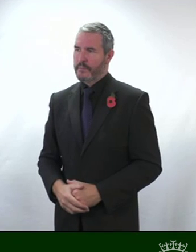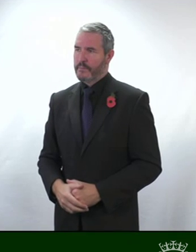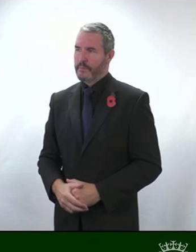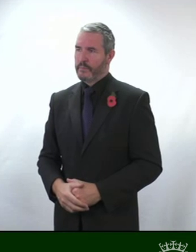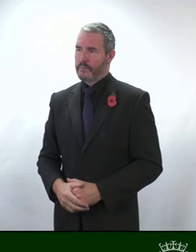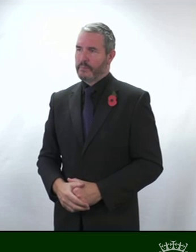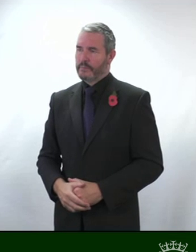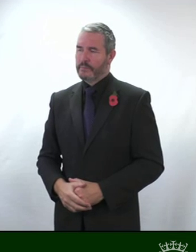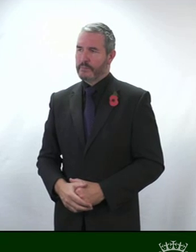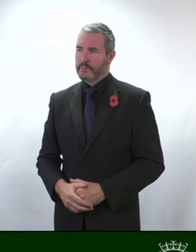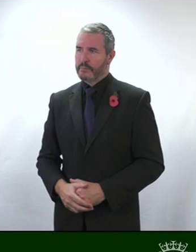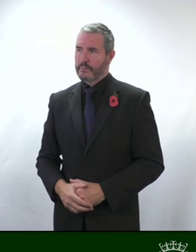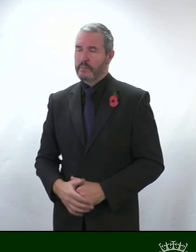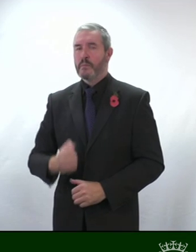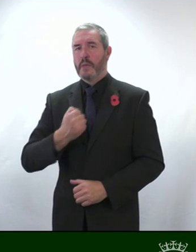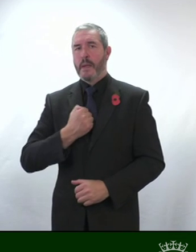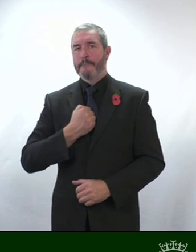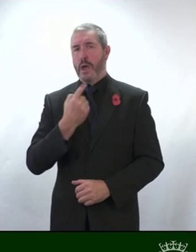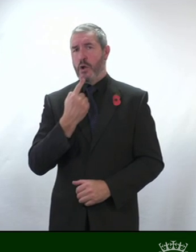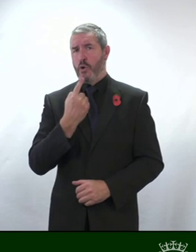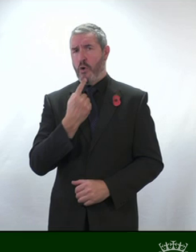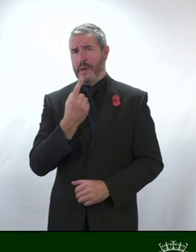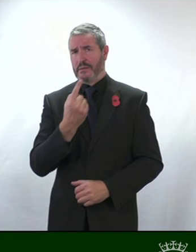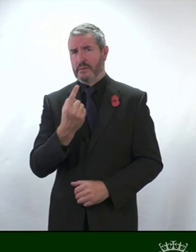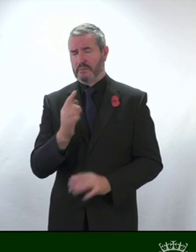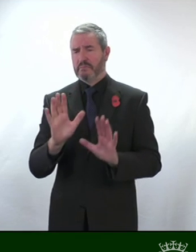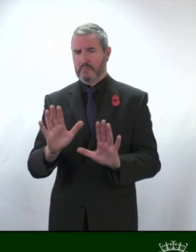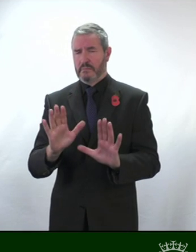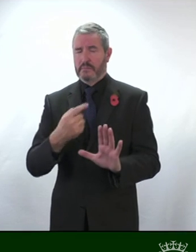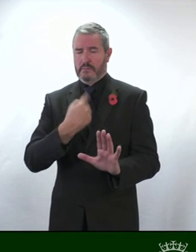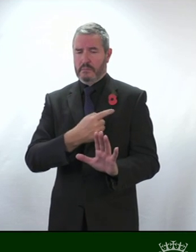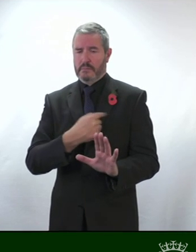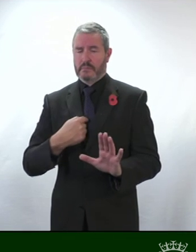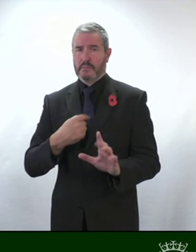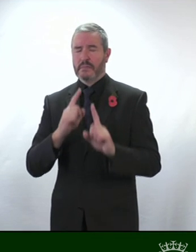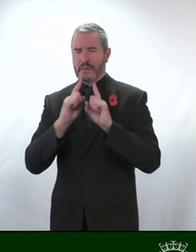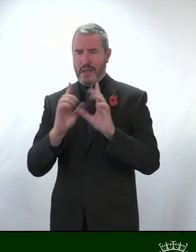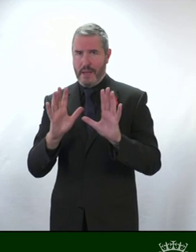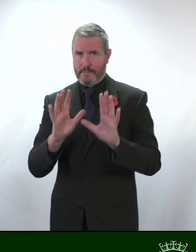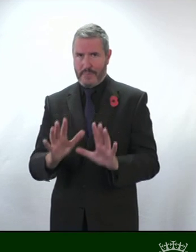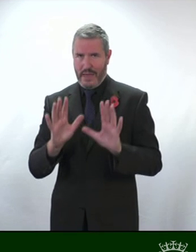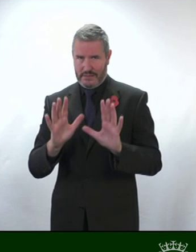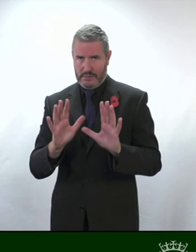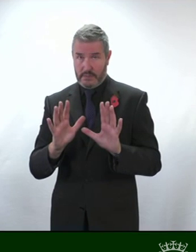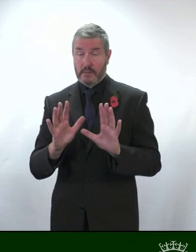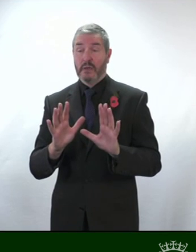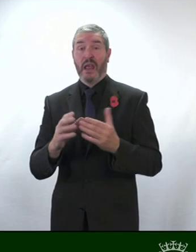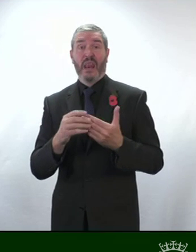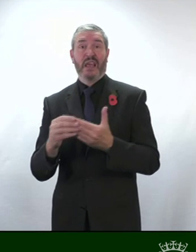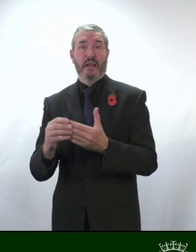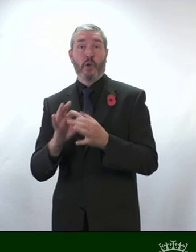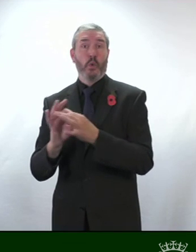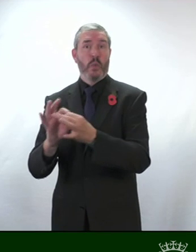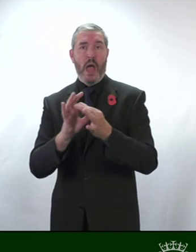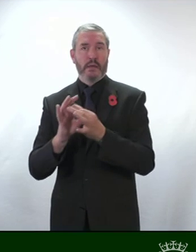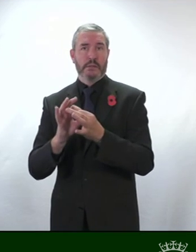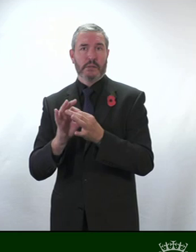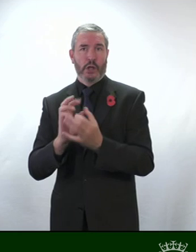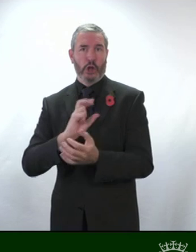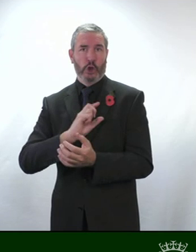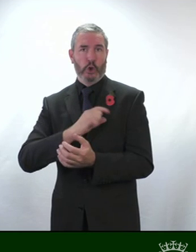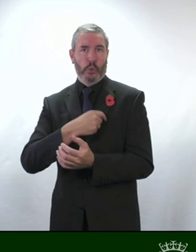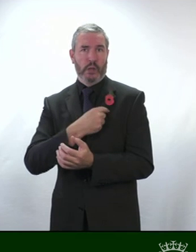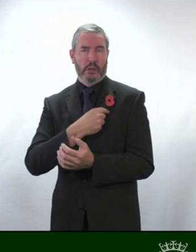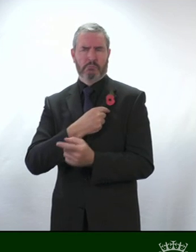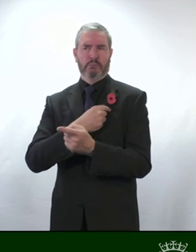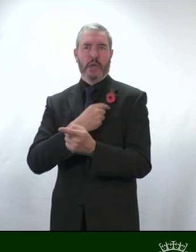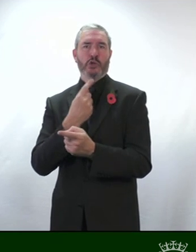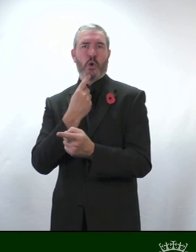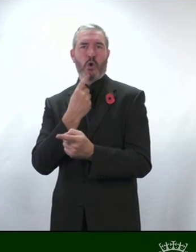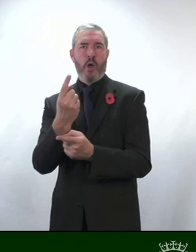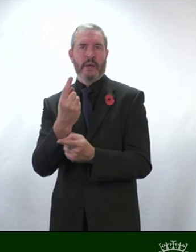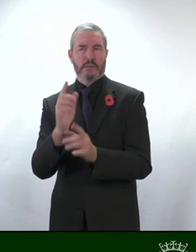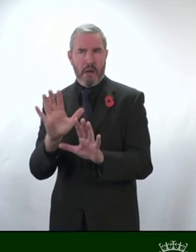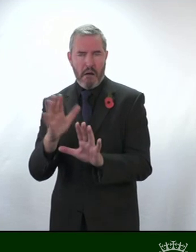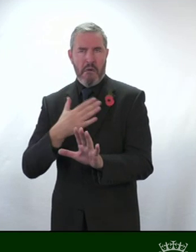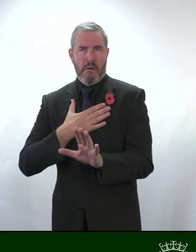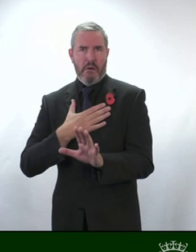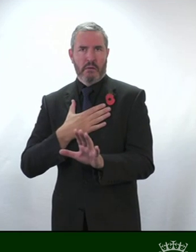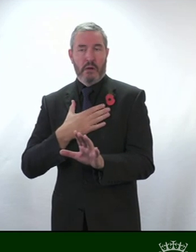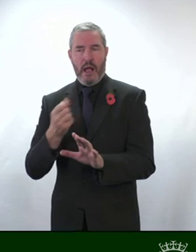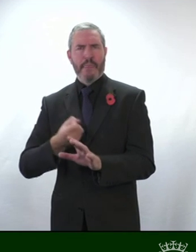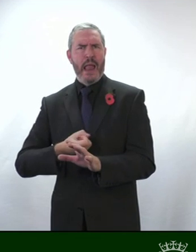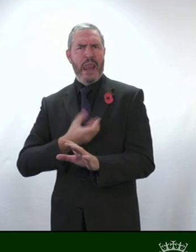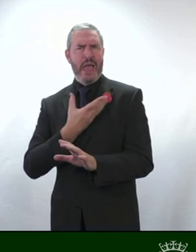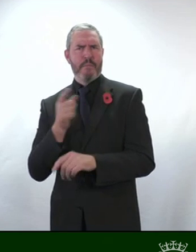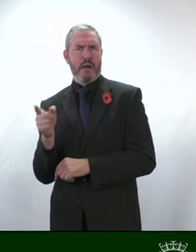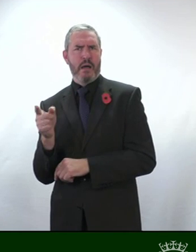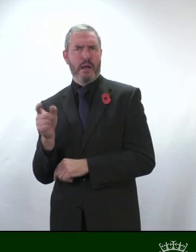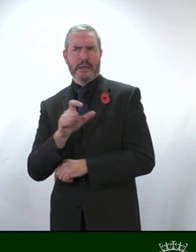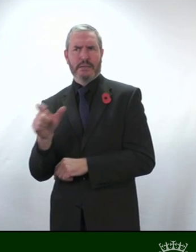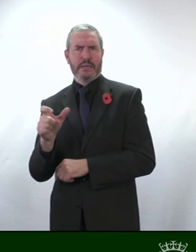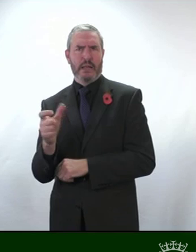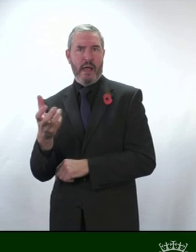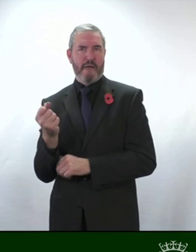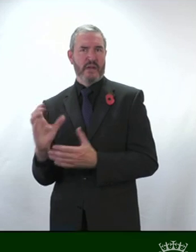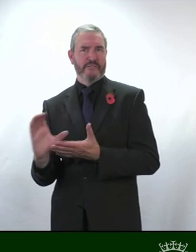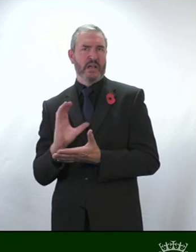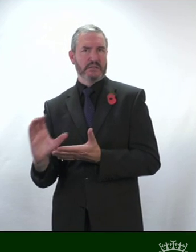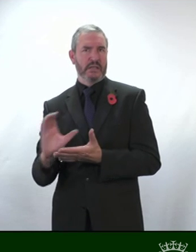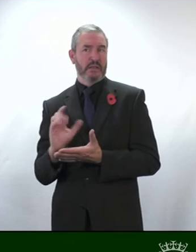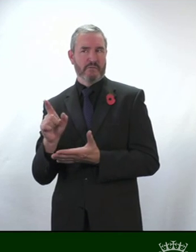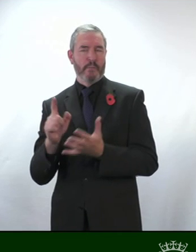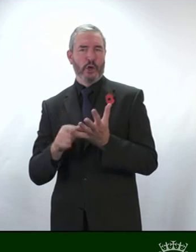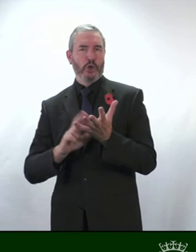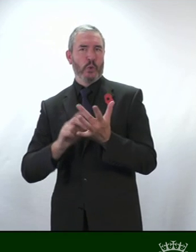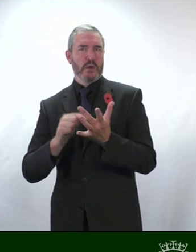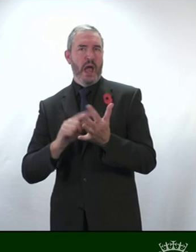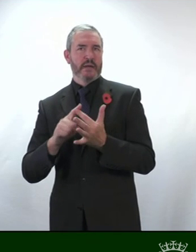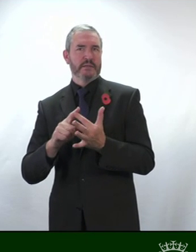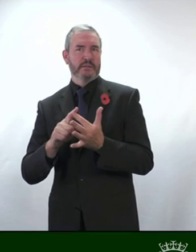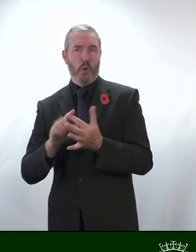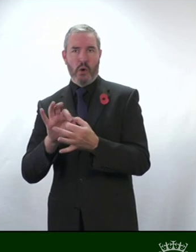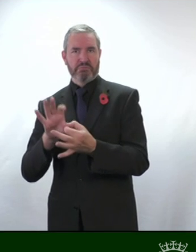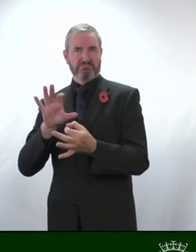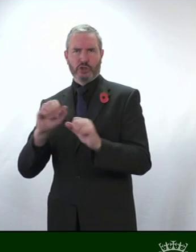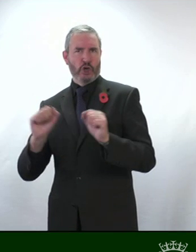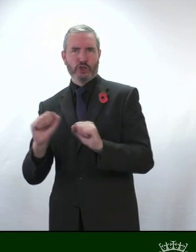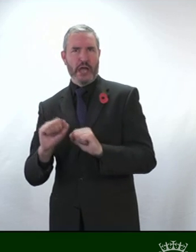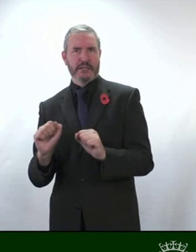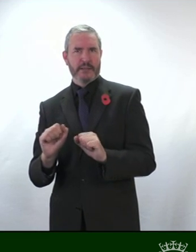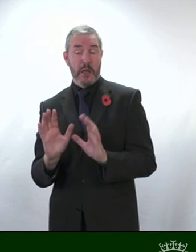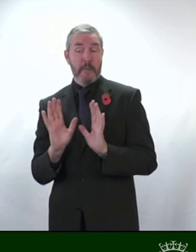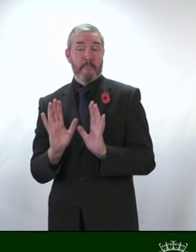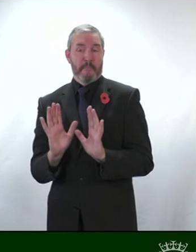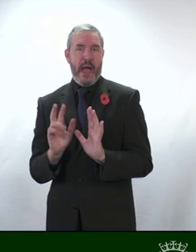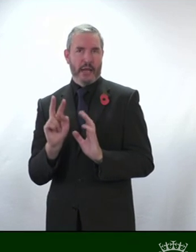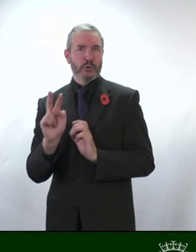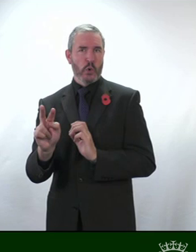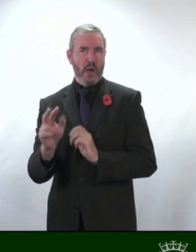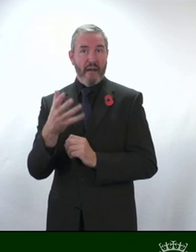The only comment I would make on all that was that I was genuinely amazed that the leader of the Unite union should make a remark of the kind that he did, and that the Labour party should remain in receipt of funding from Unite and take no steps to dissociate itself from that union after that remark.